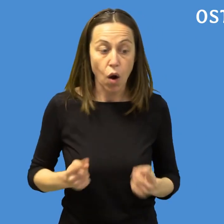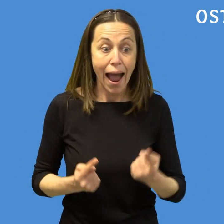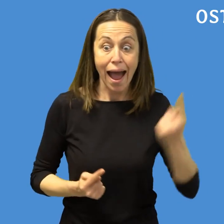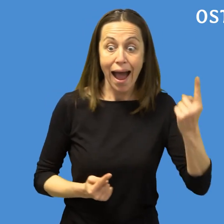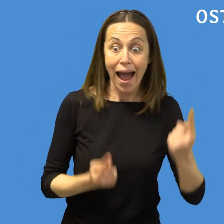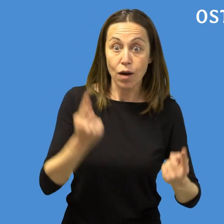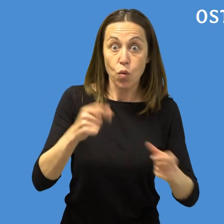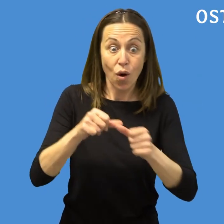alguno